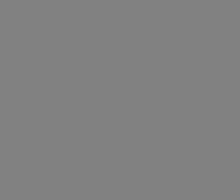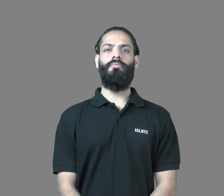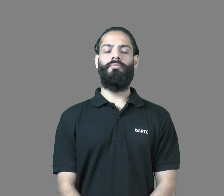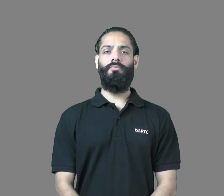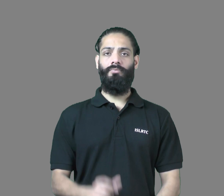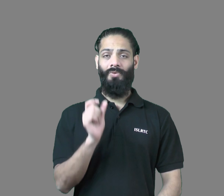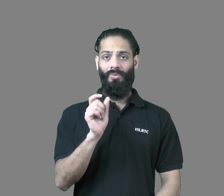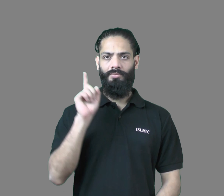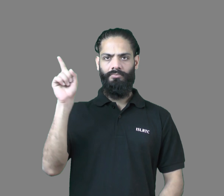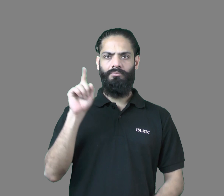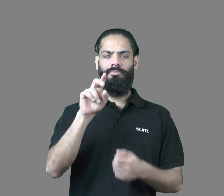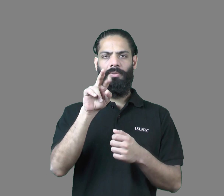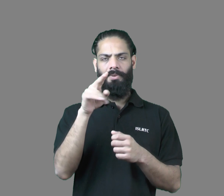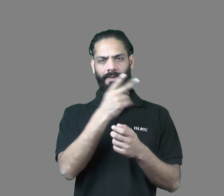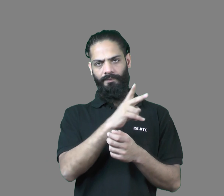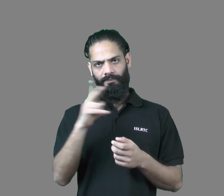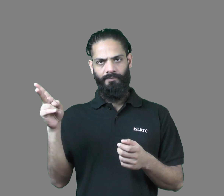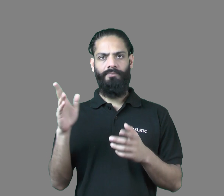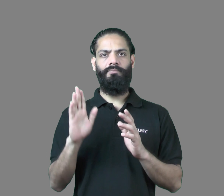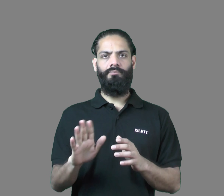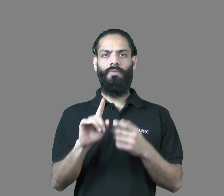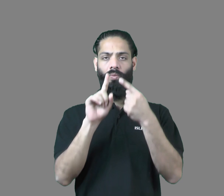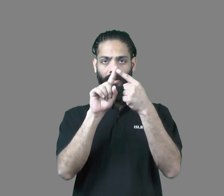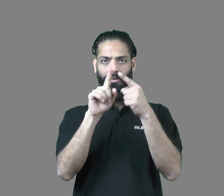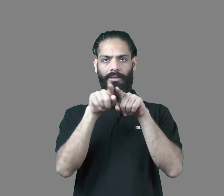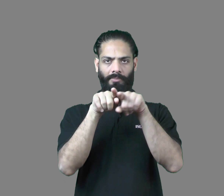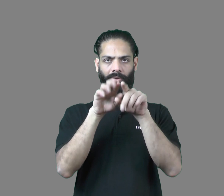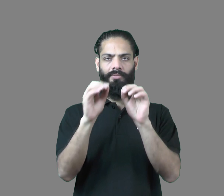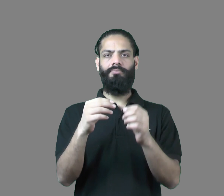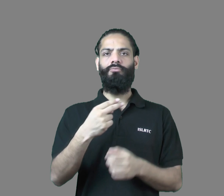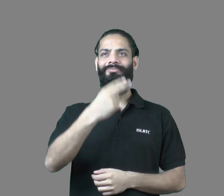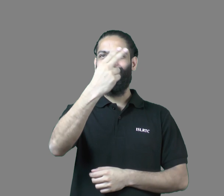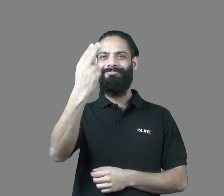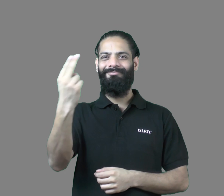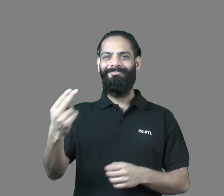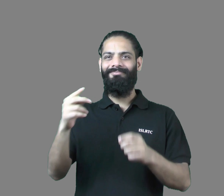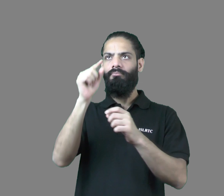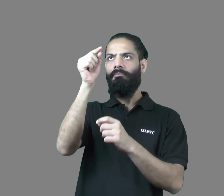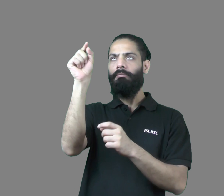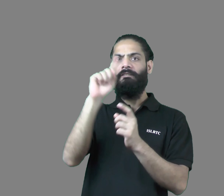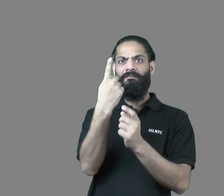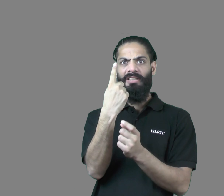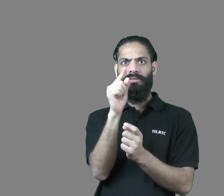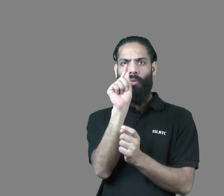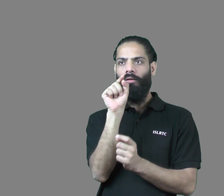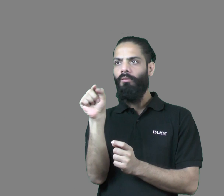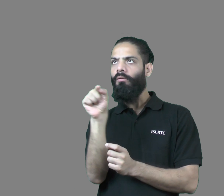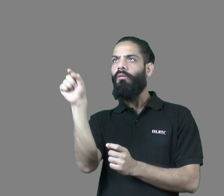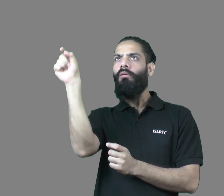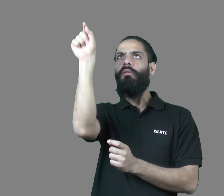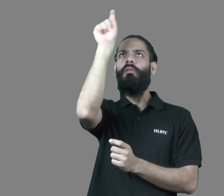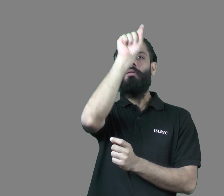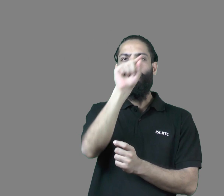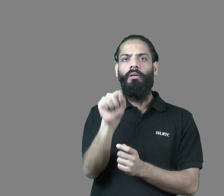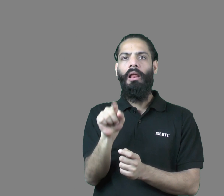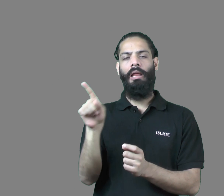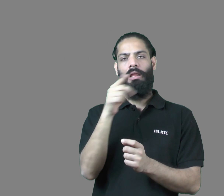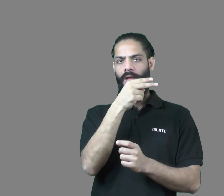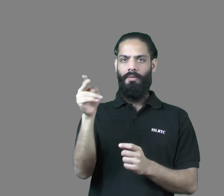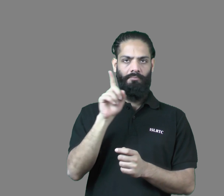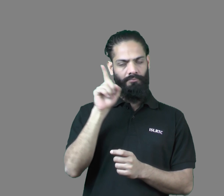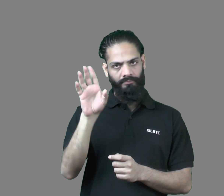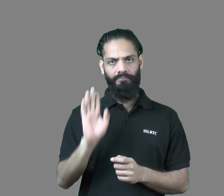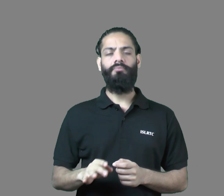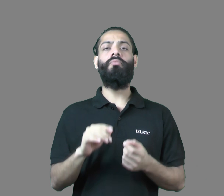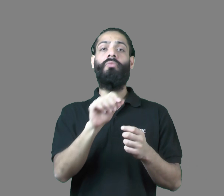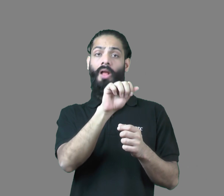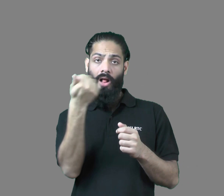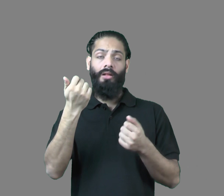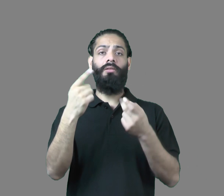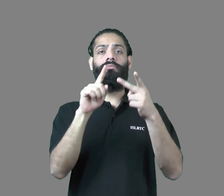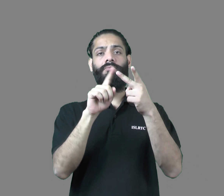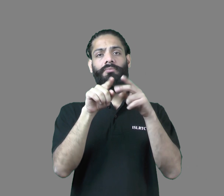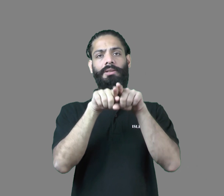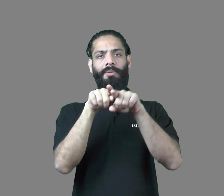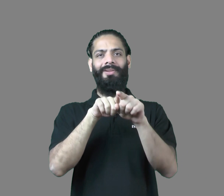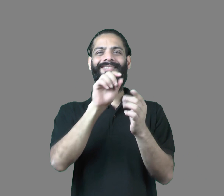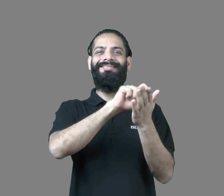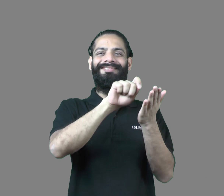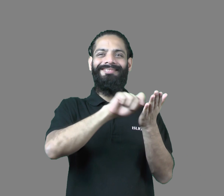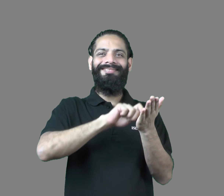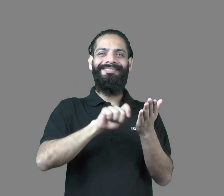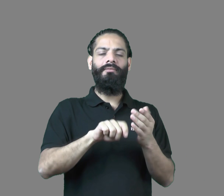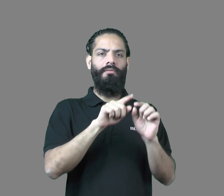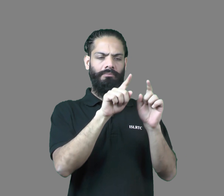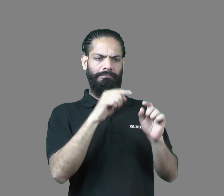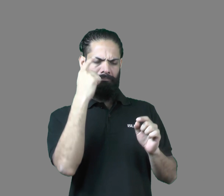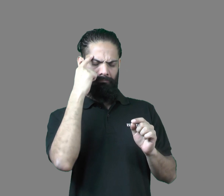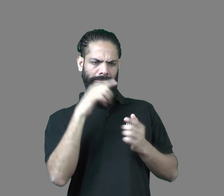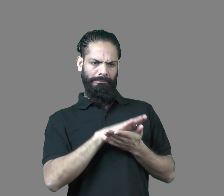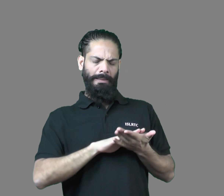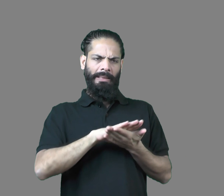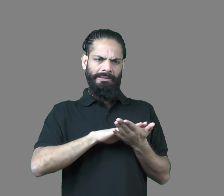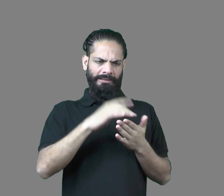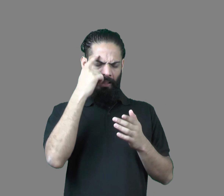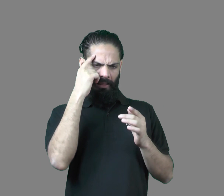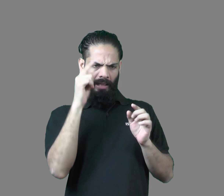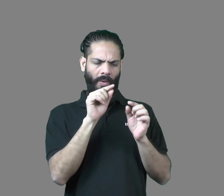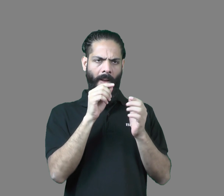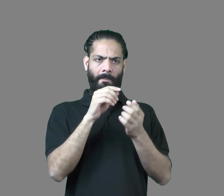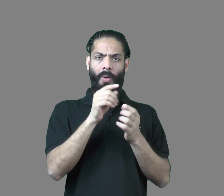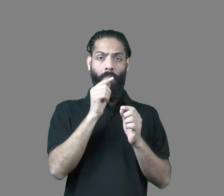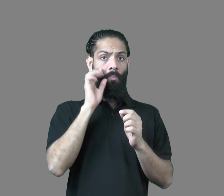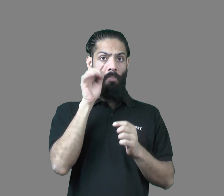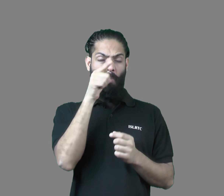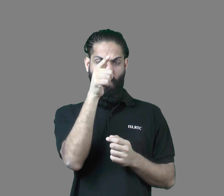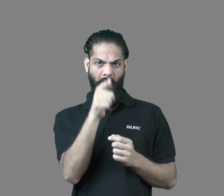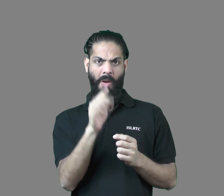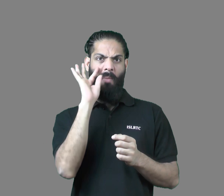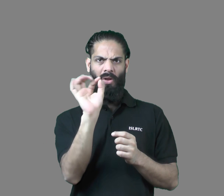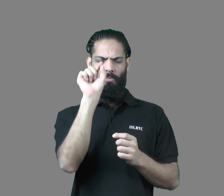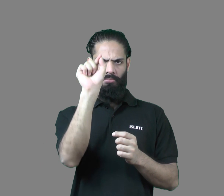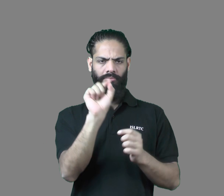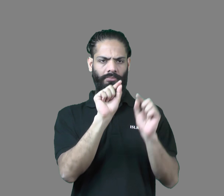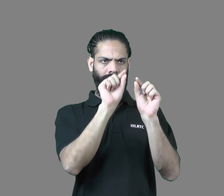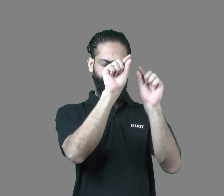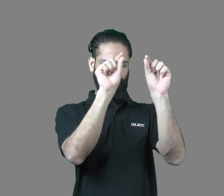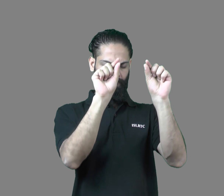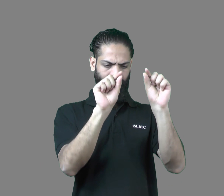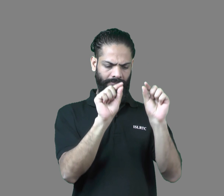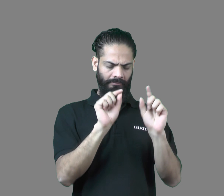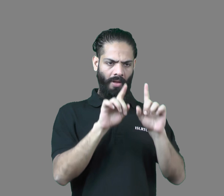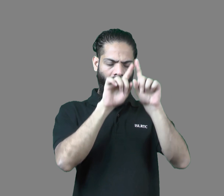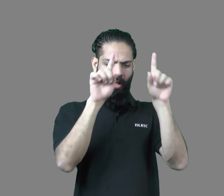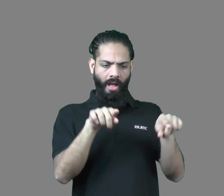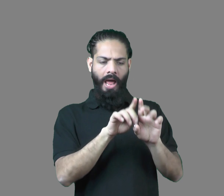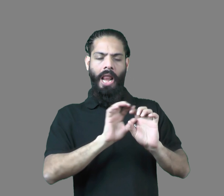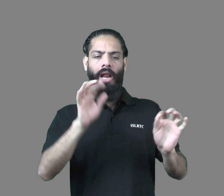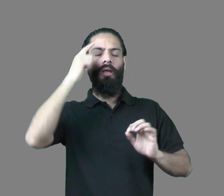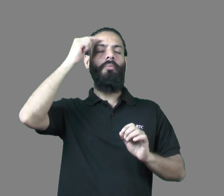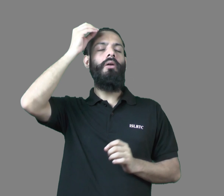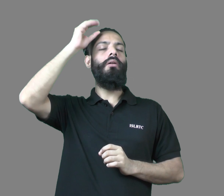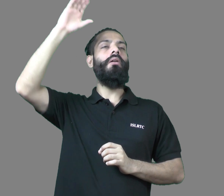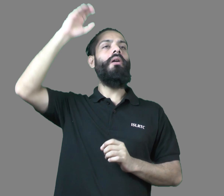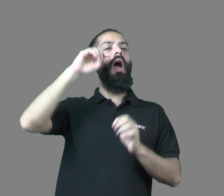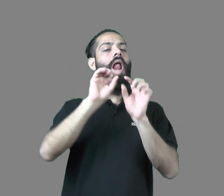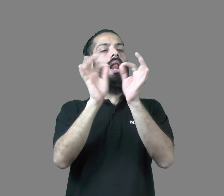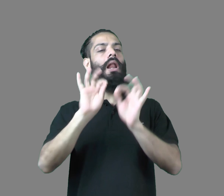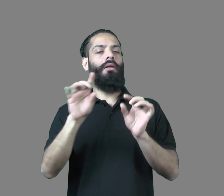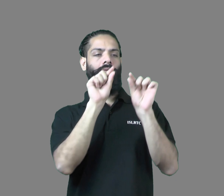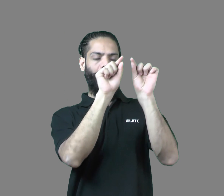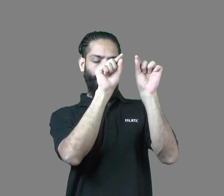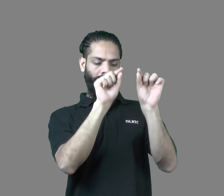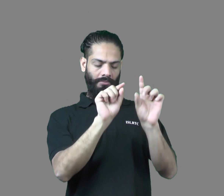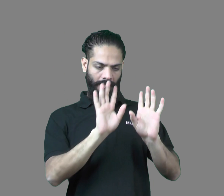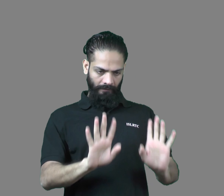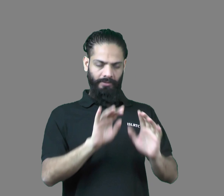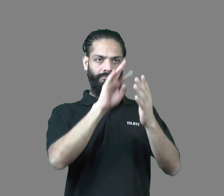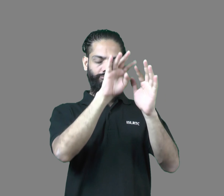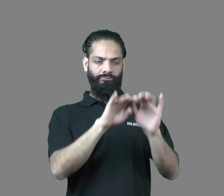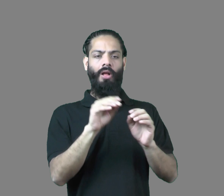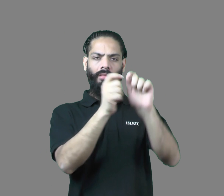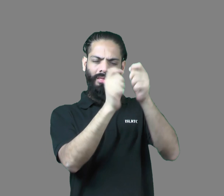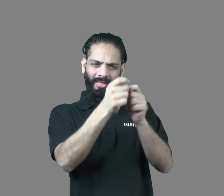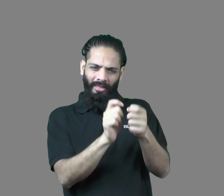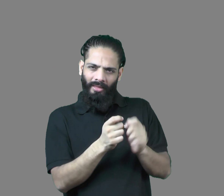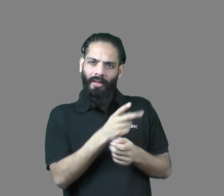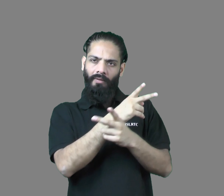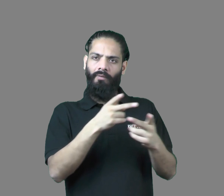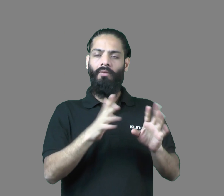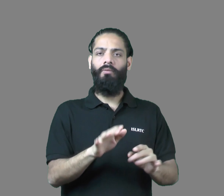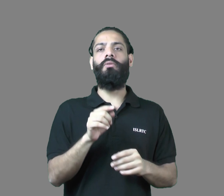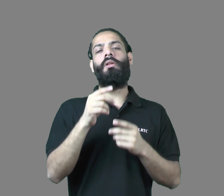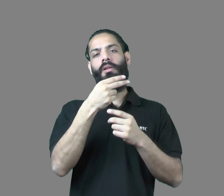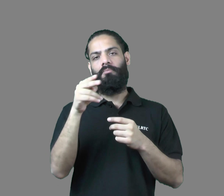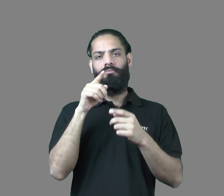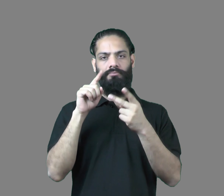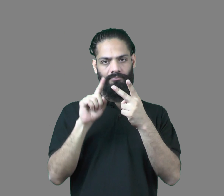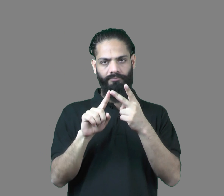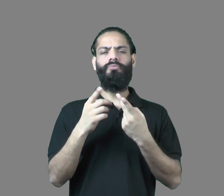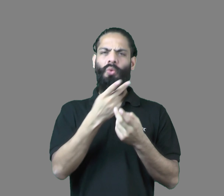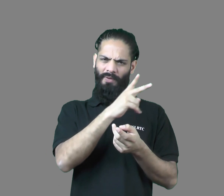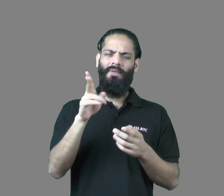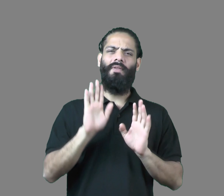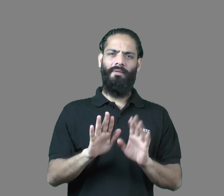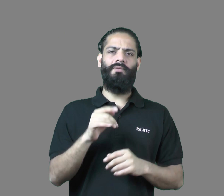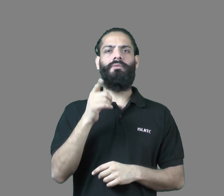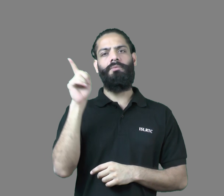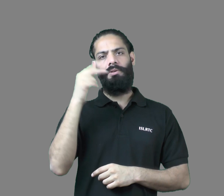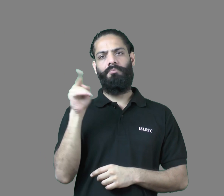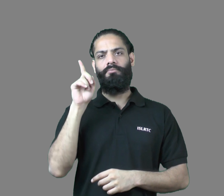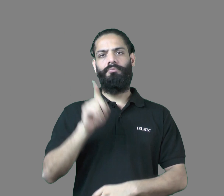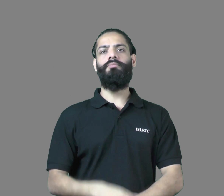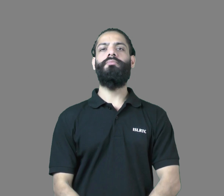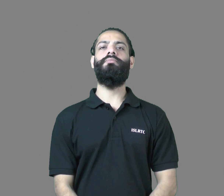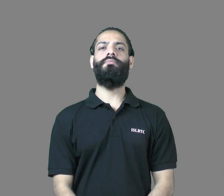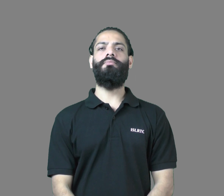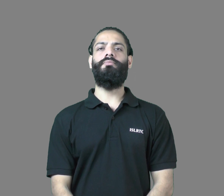Outline